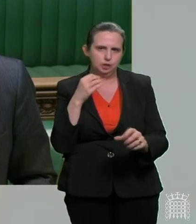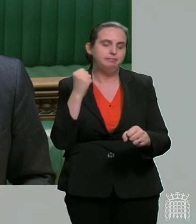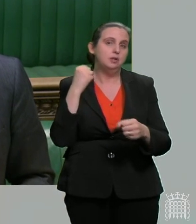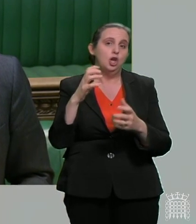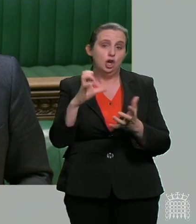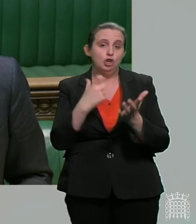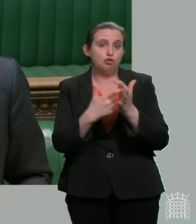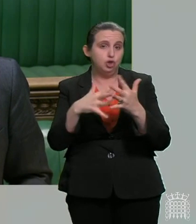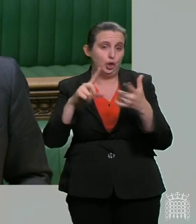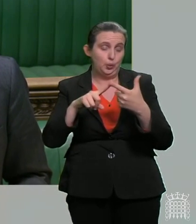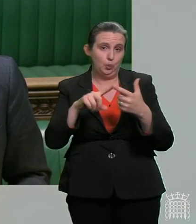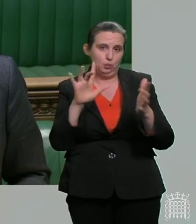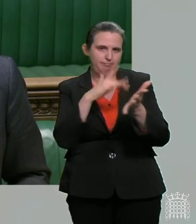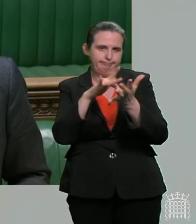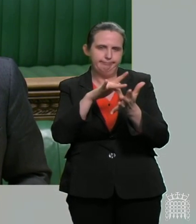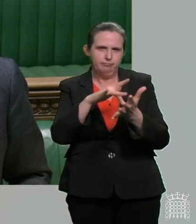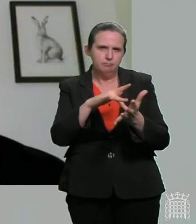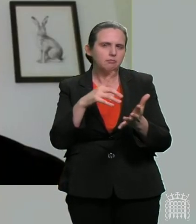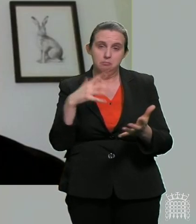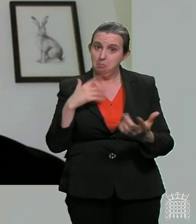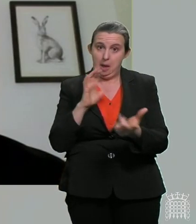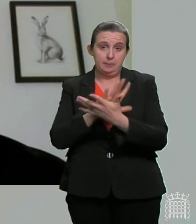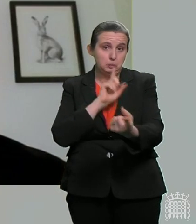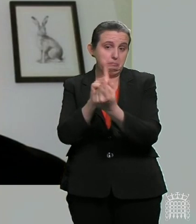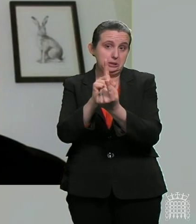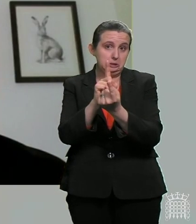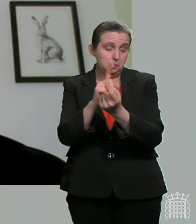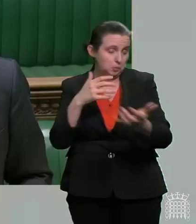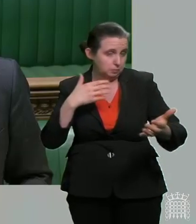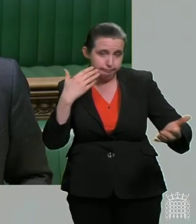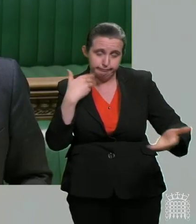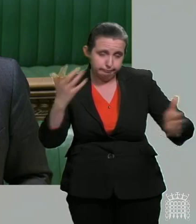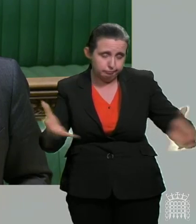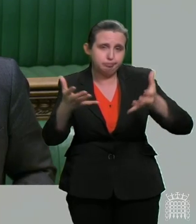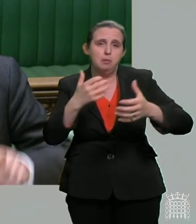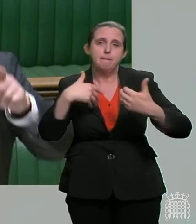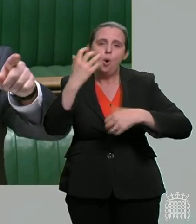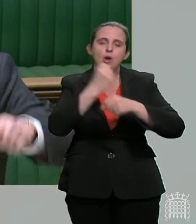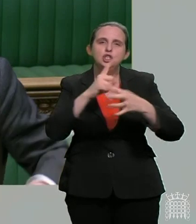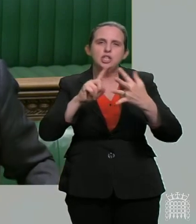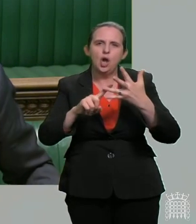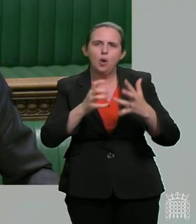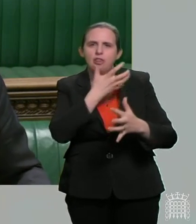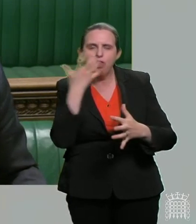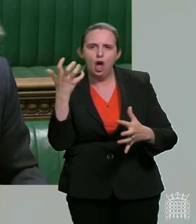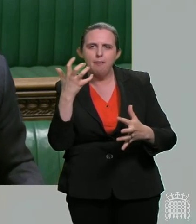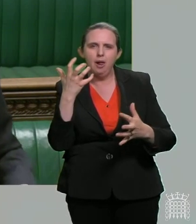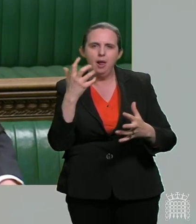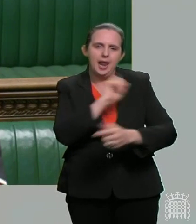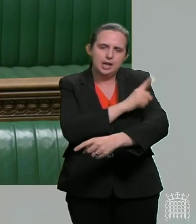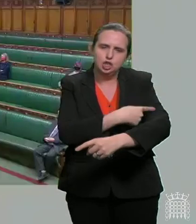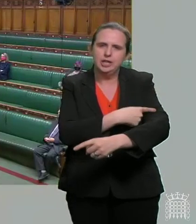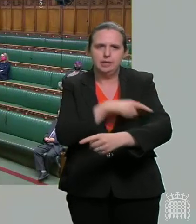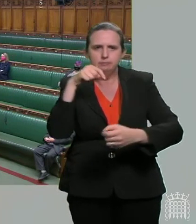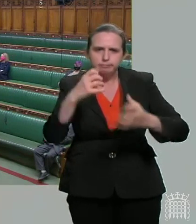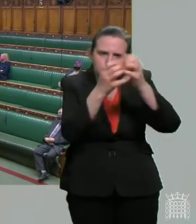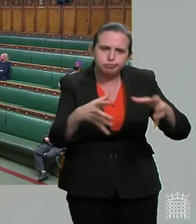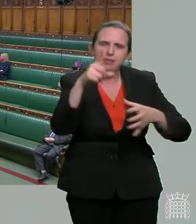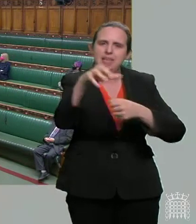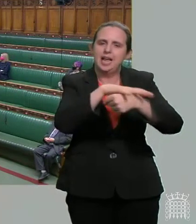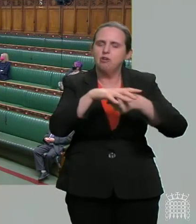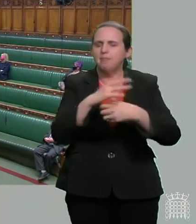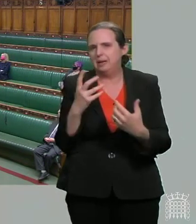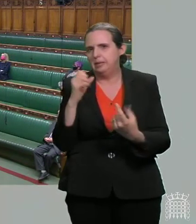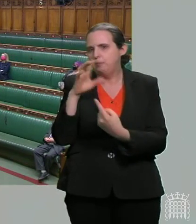I am very happy to meet him to discuss what we can to further geothermal energy in Crewe, diary permitting.